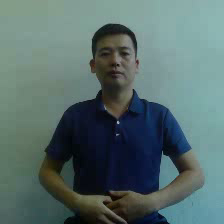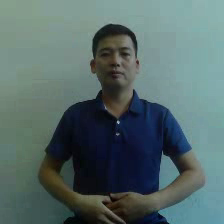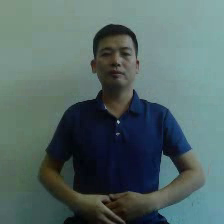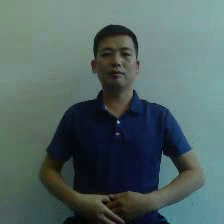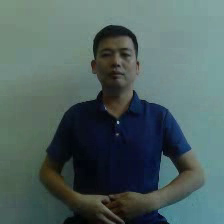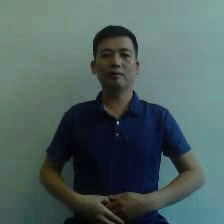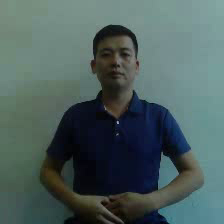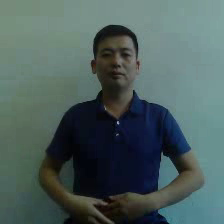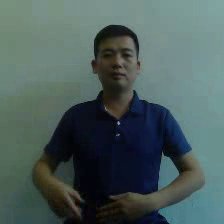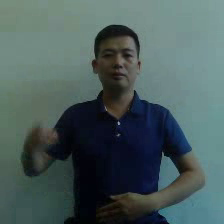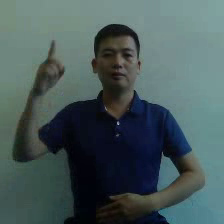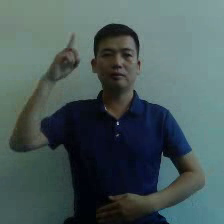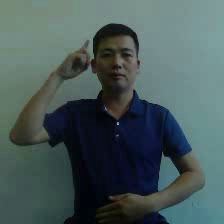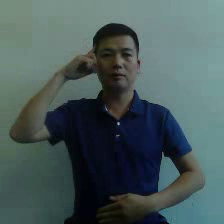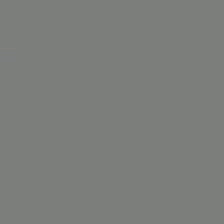Đầu